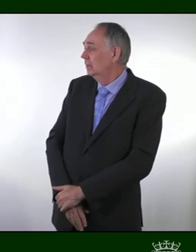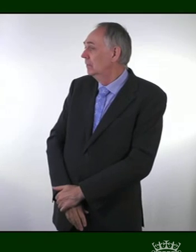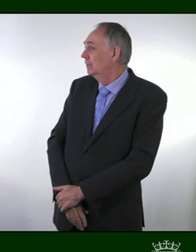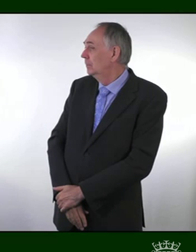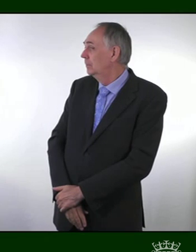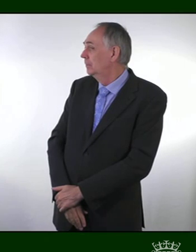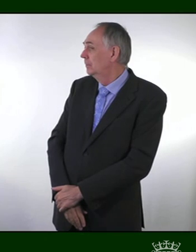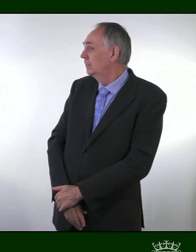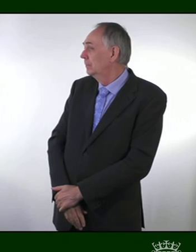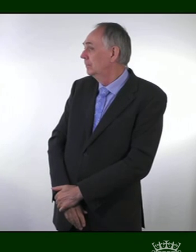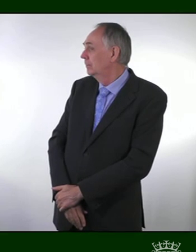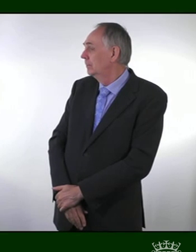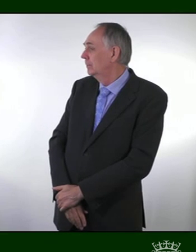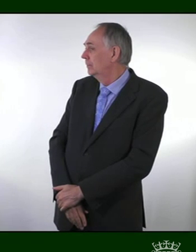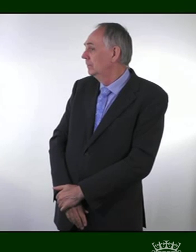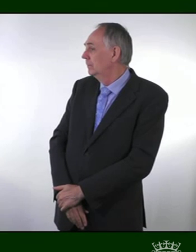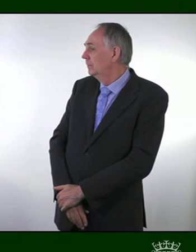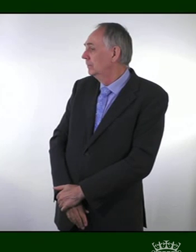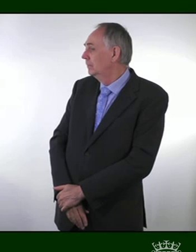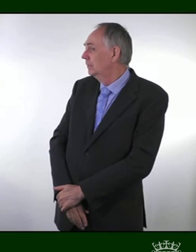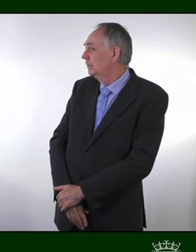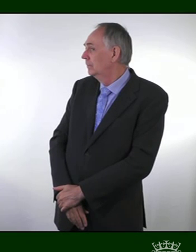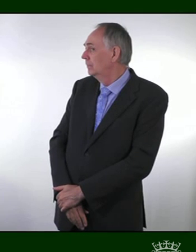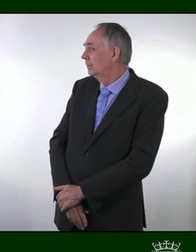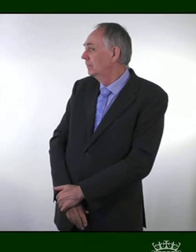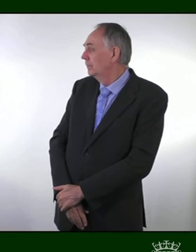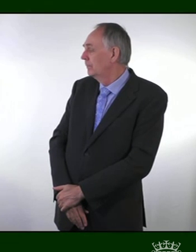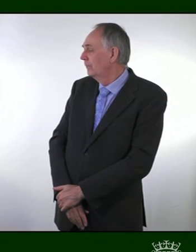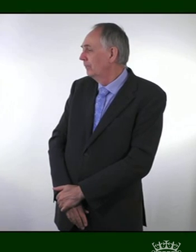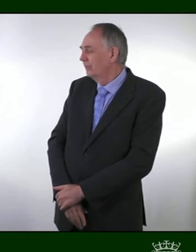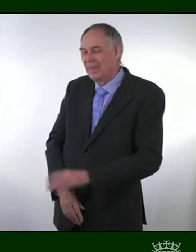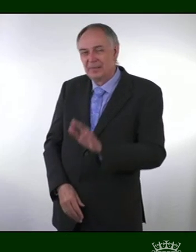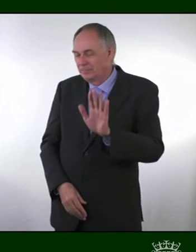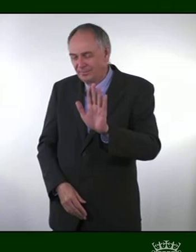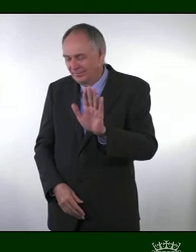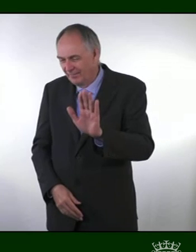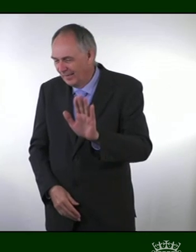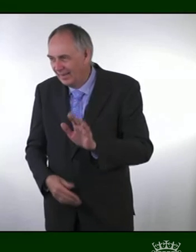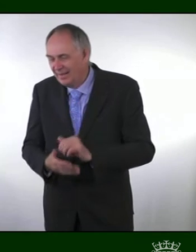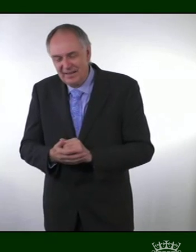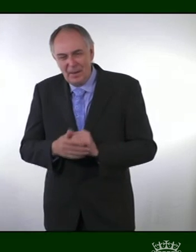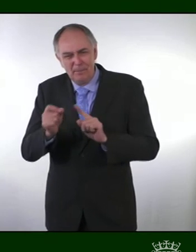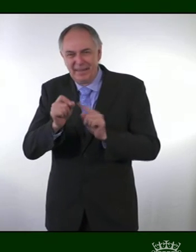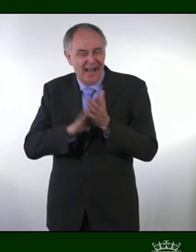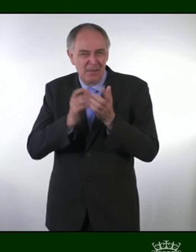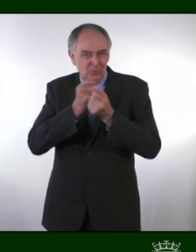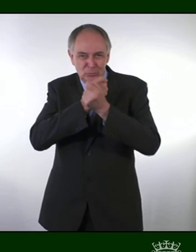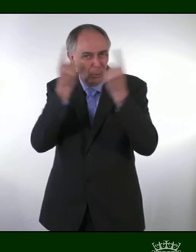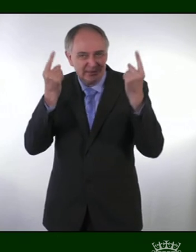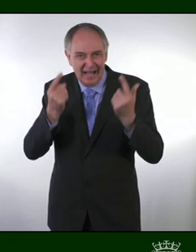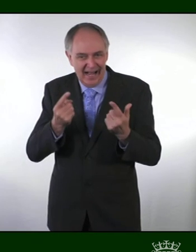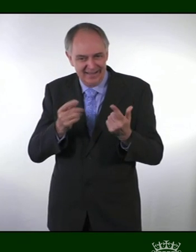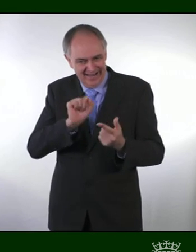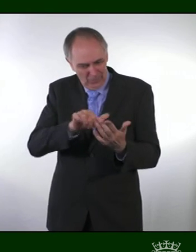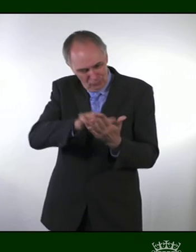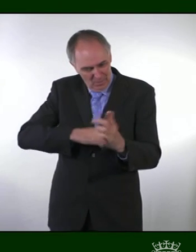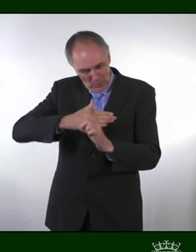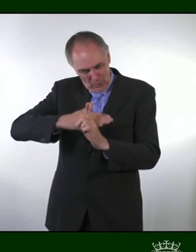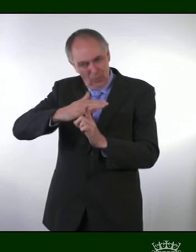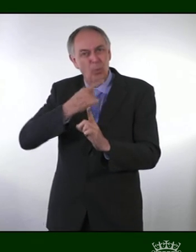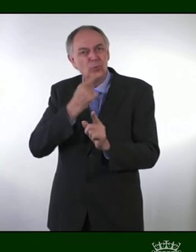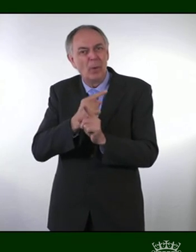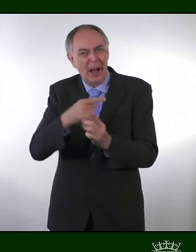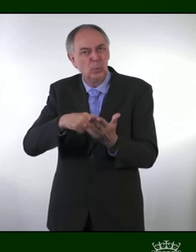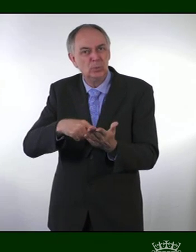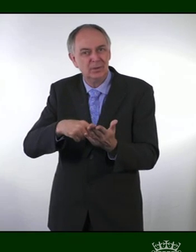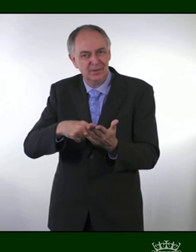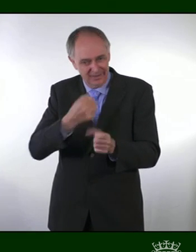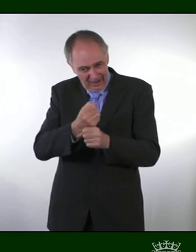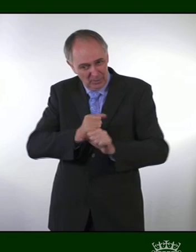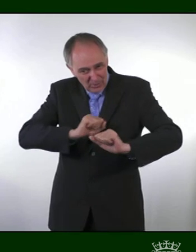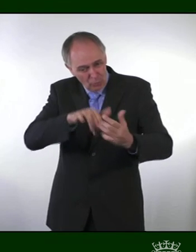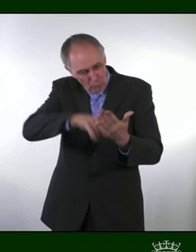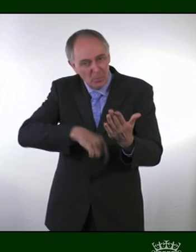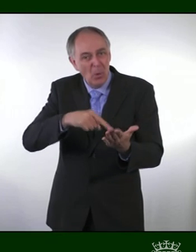The Prime Minister obviously has not got the first idea what the social mobility report, from a Government body, actually said last week.